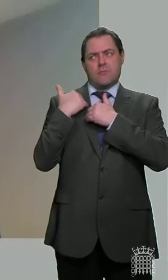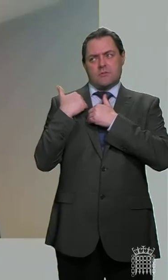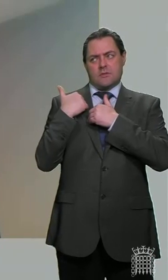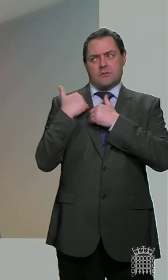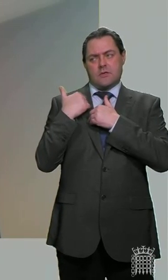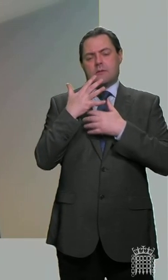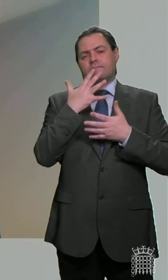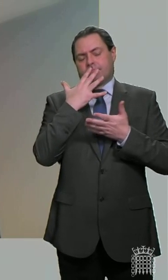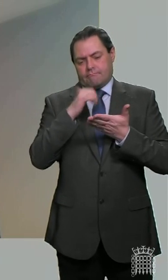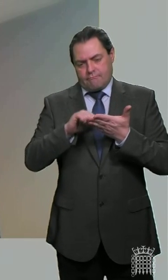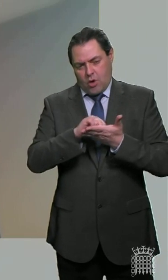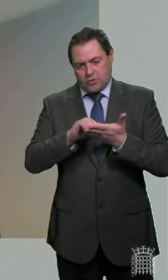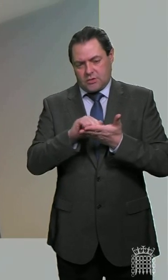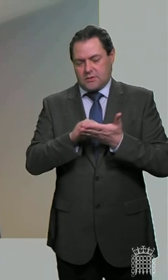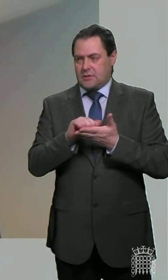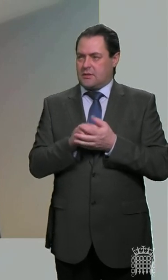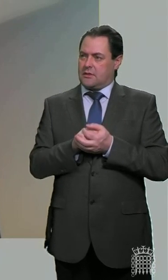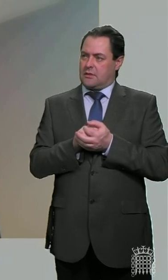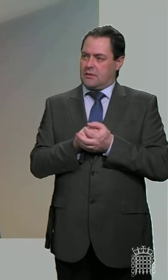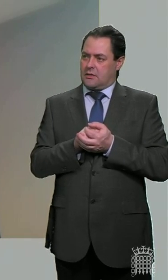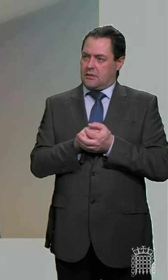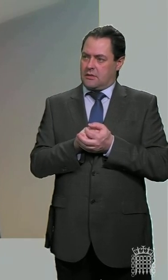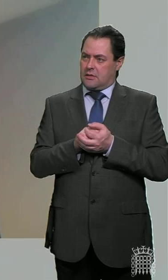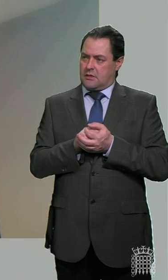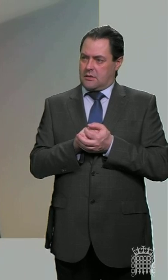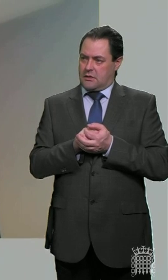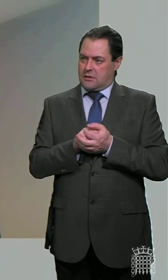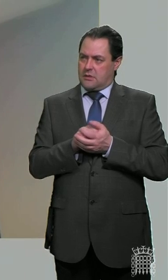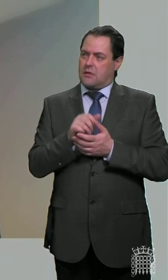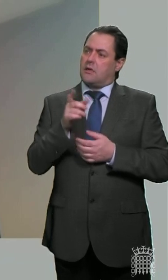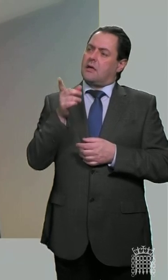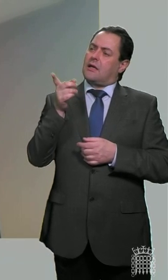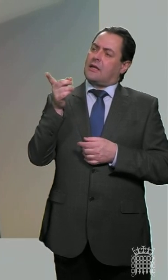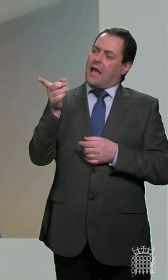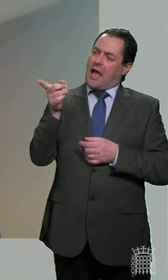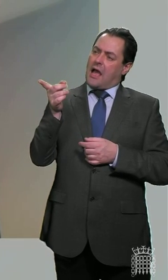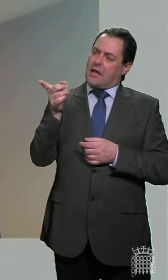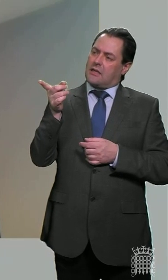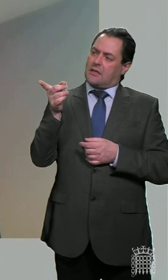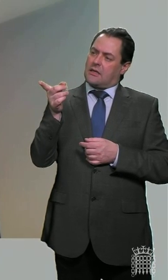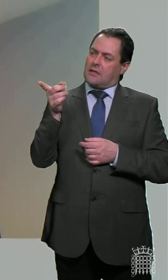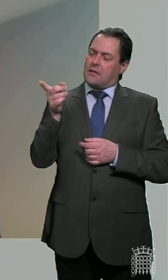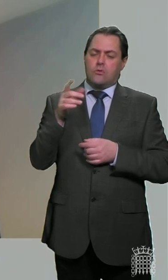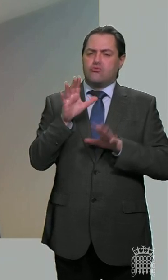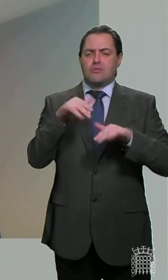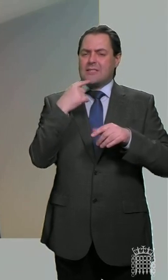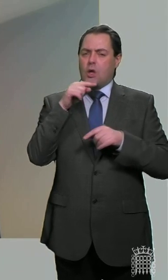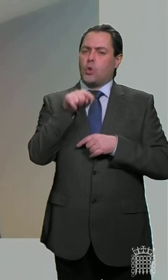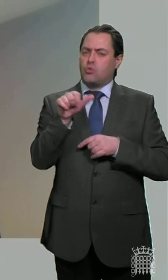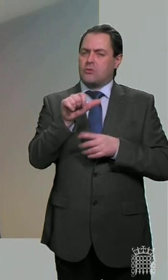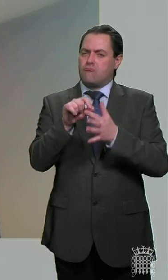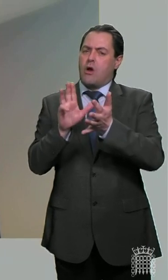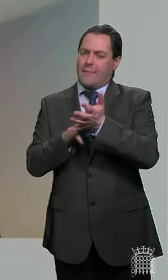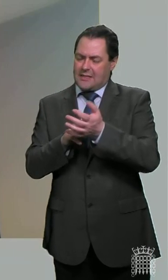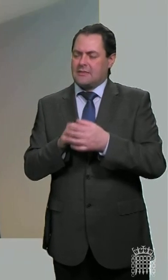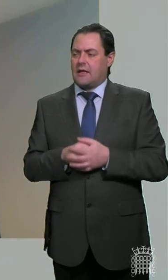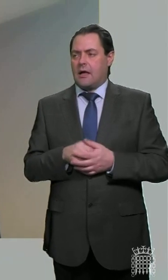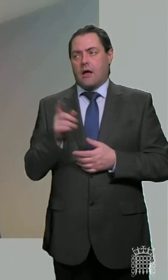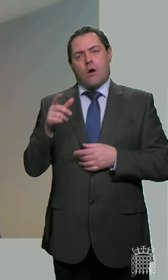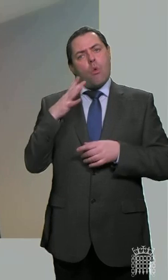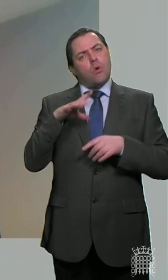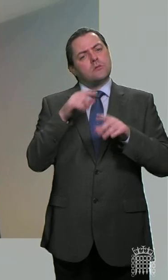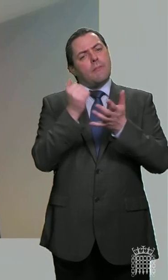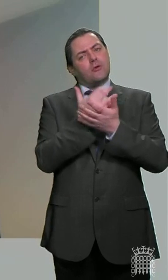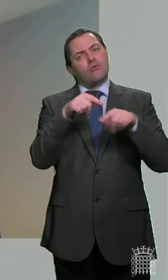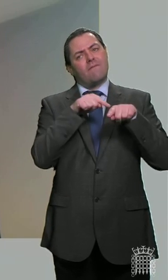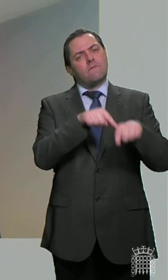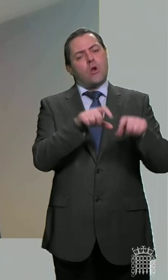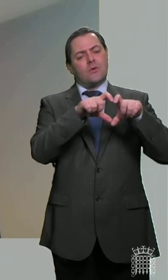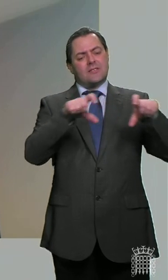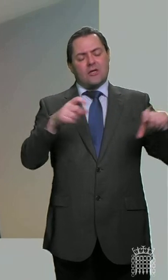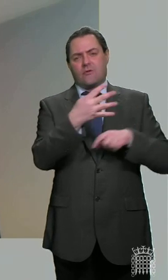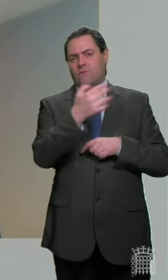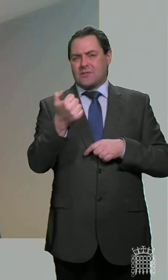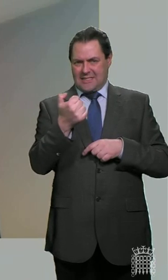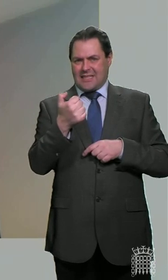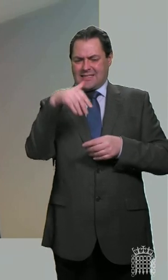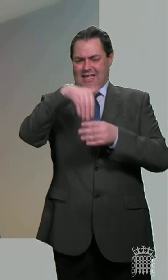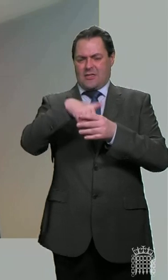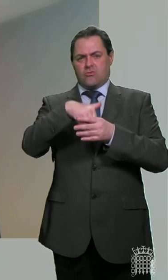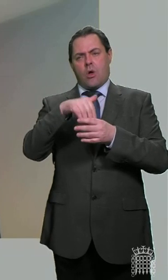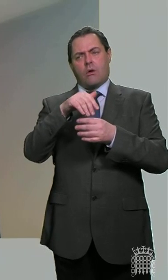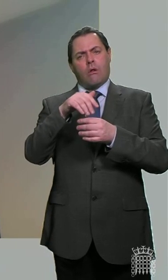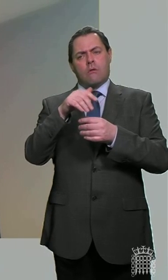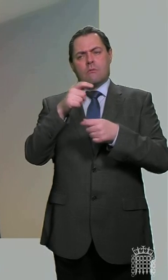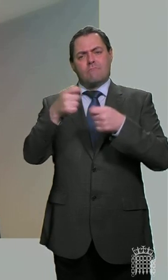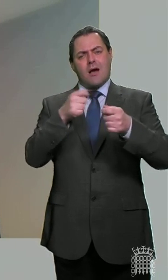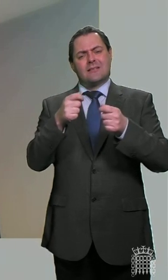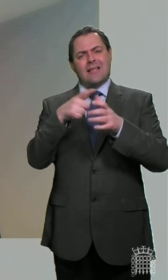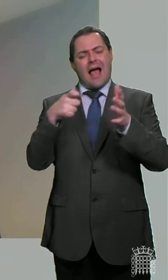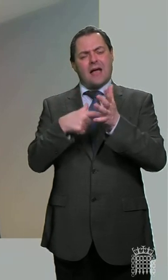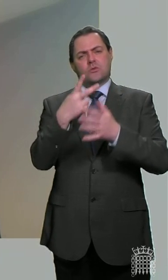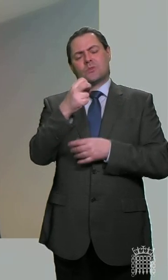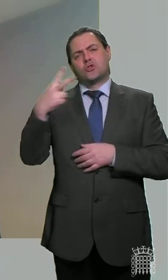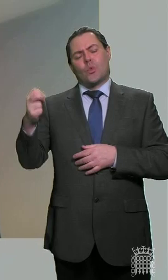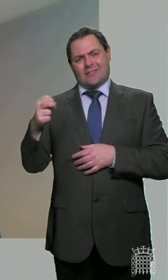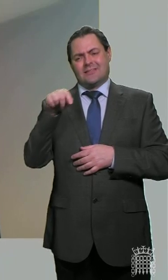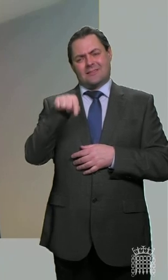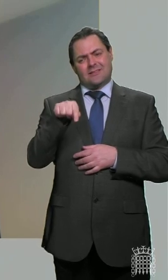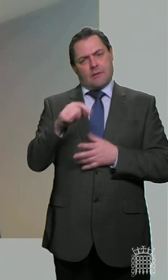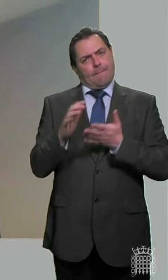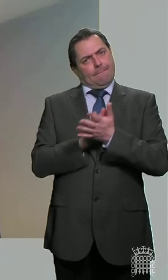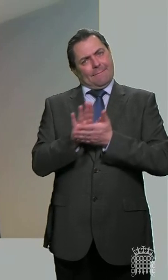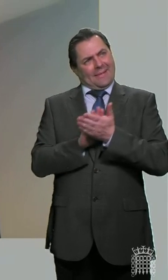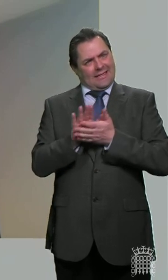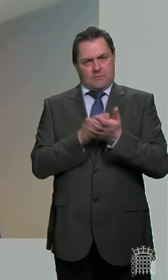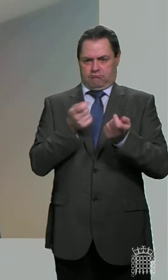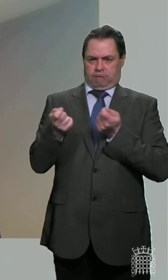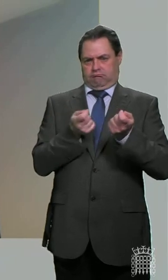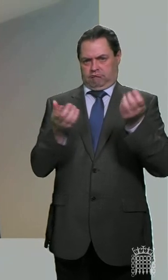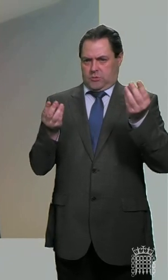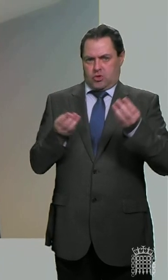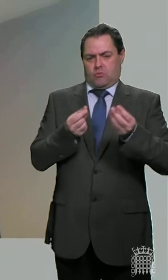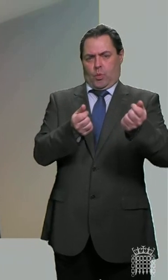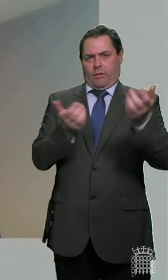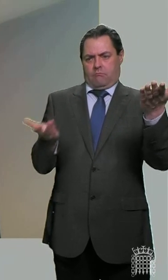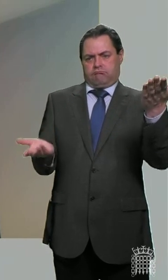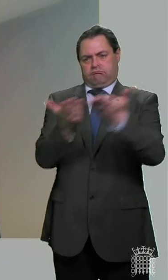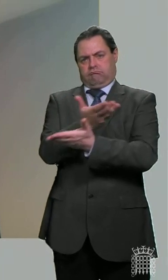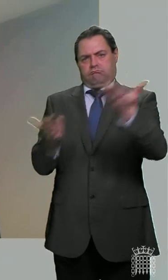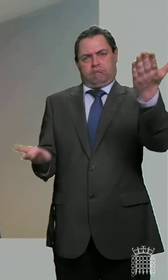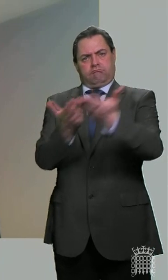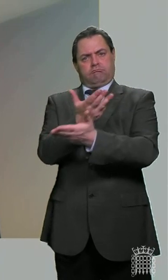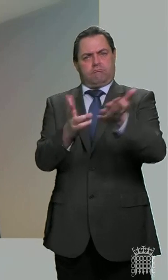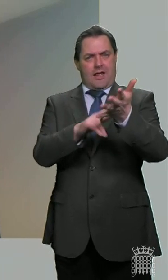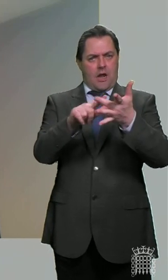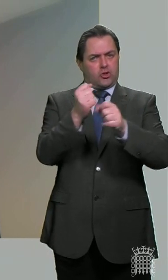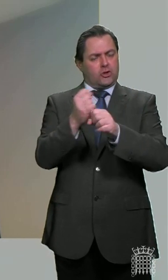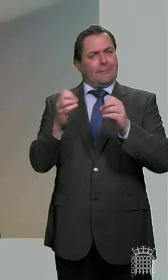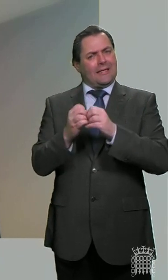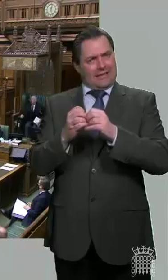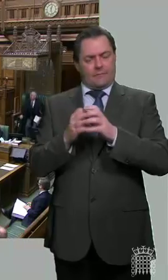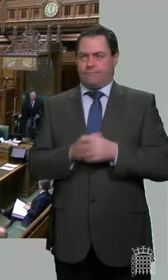My humble apologies. Can the Prime Minister make this aspiration a reality and ensure that they act in accordance with section 46 of the United Kingdom Internal Market Act 2020, which stresses the importance of facilitating the free flow of goods between Great Britain and Northern Ireland?